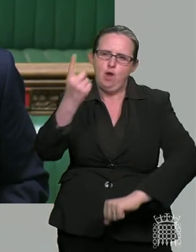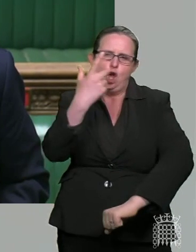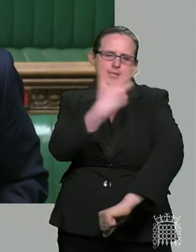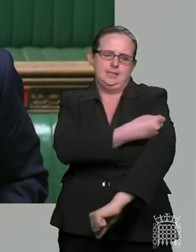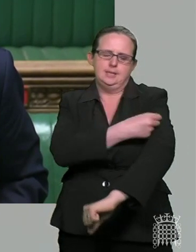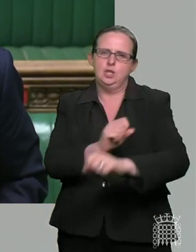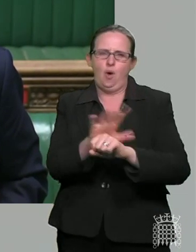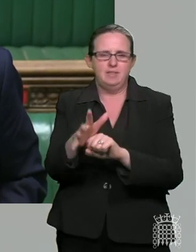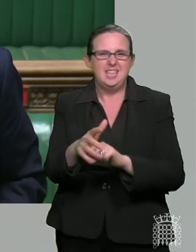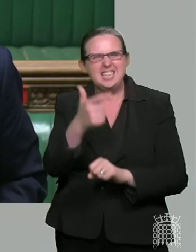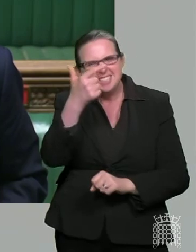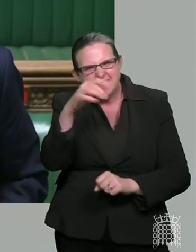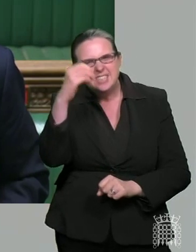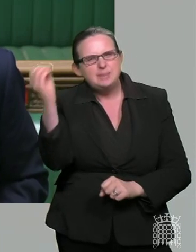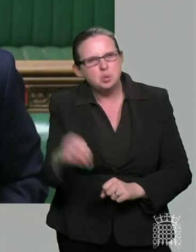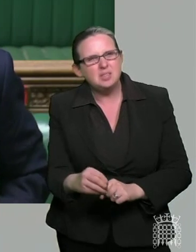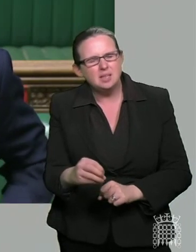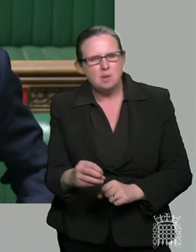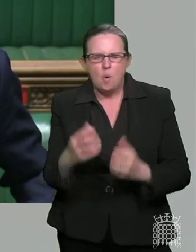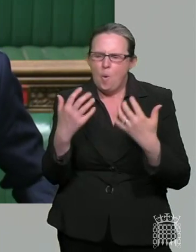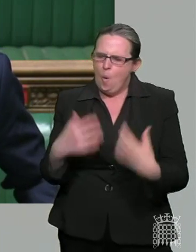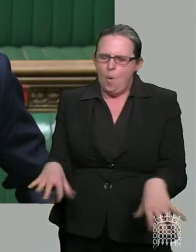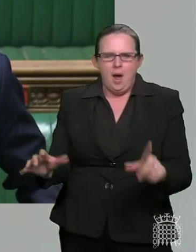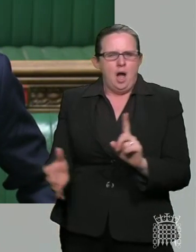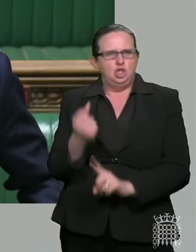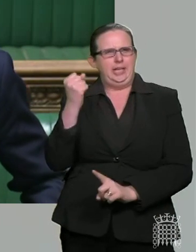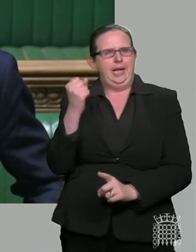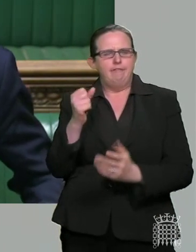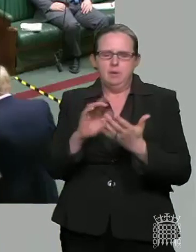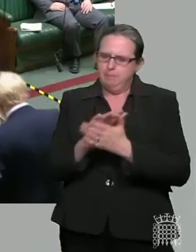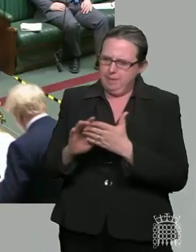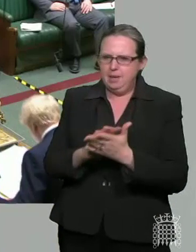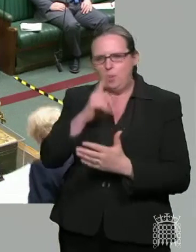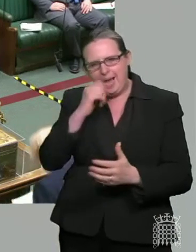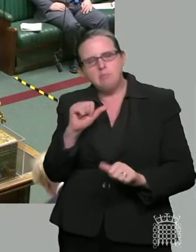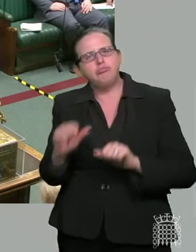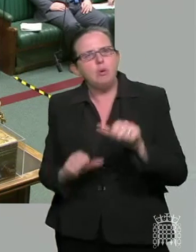That is a fantastic achievement, which is enabling us to make the progress that we are.